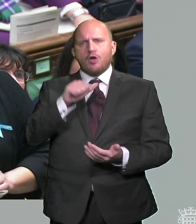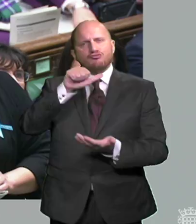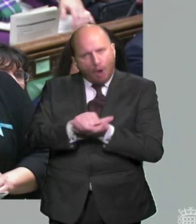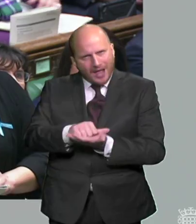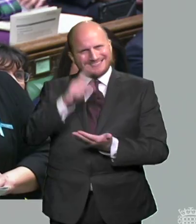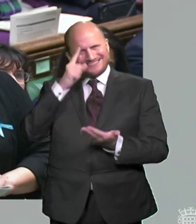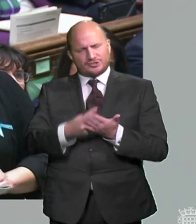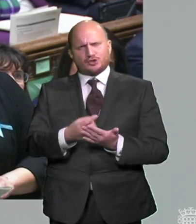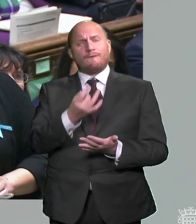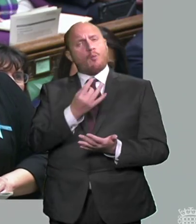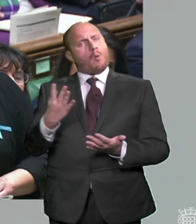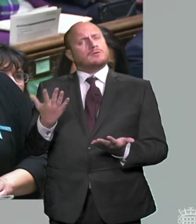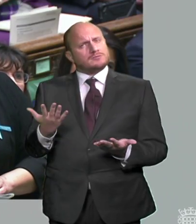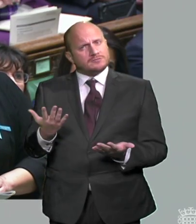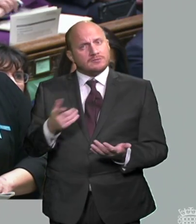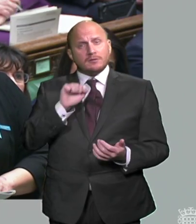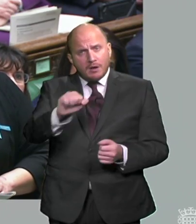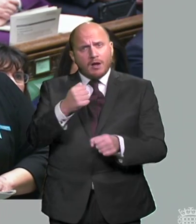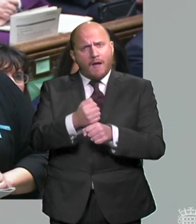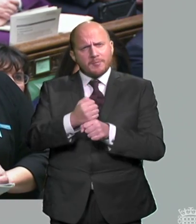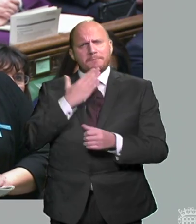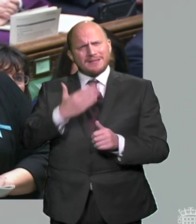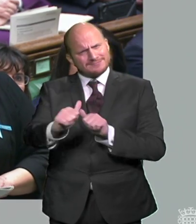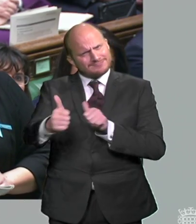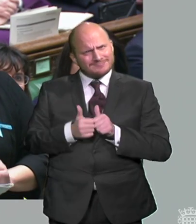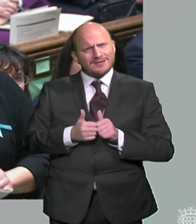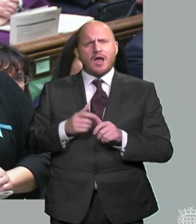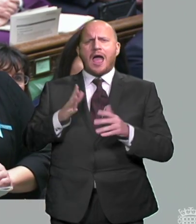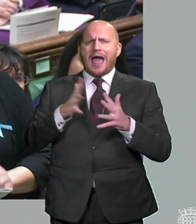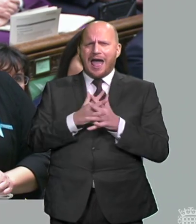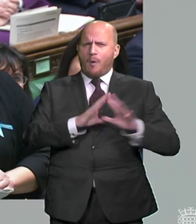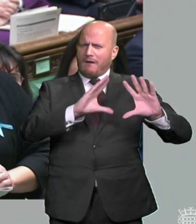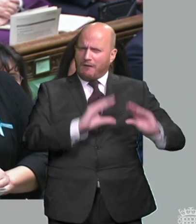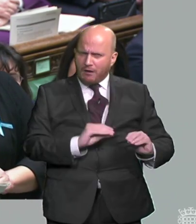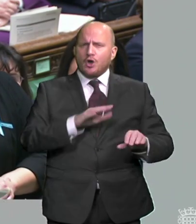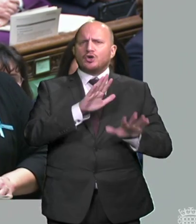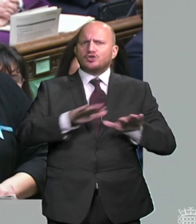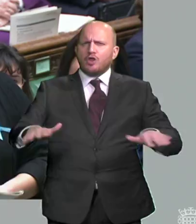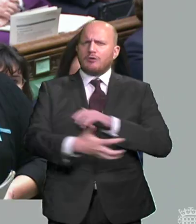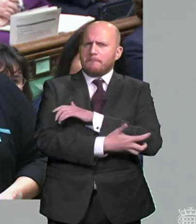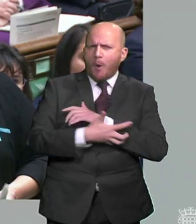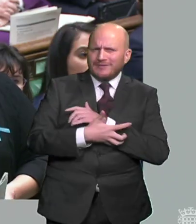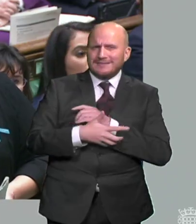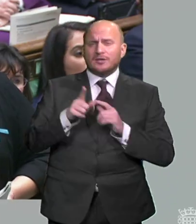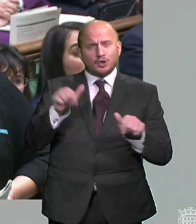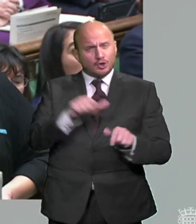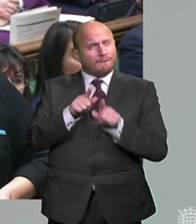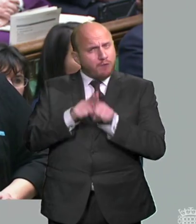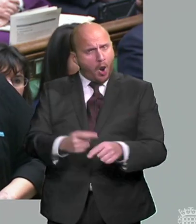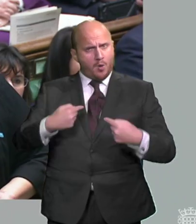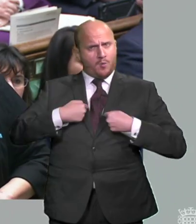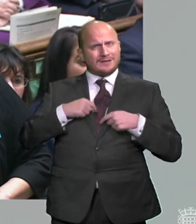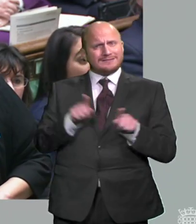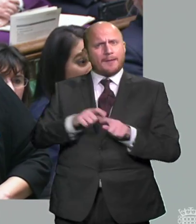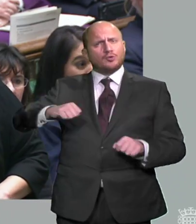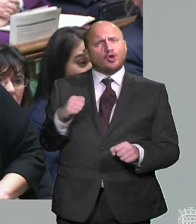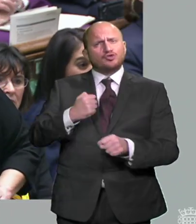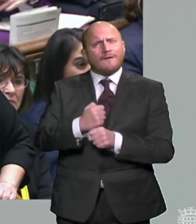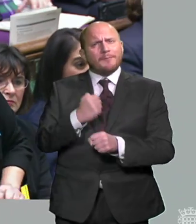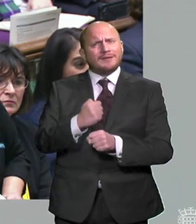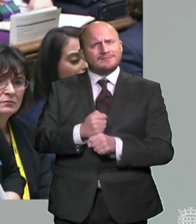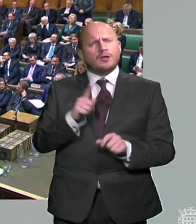Will the right honourable Gentleman’s Government join the fight against child poverty tomorrow, follow the lead of the Scottish Government and match the Scottish child payment?